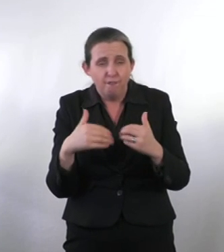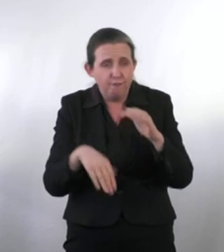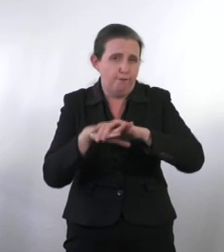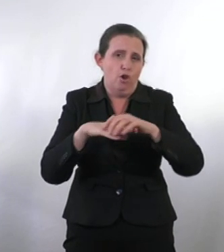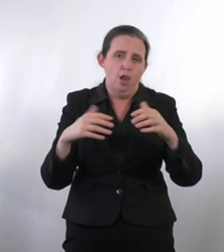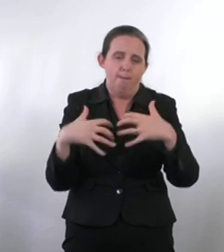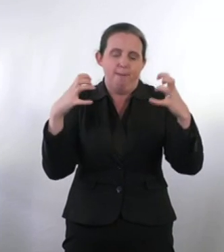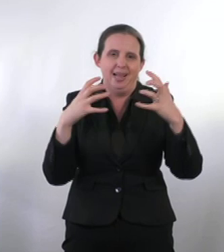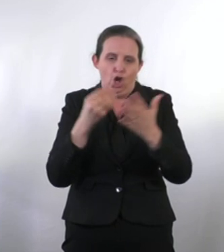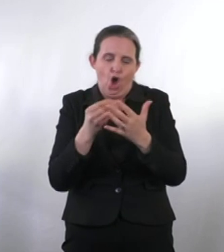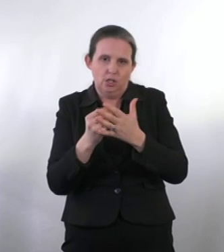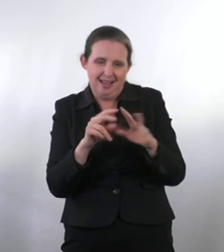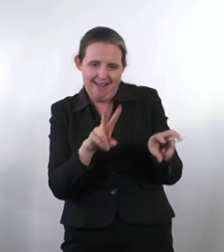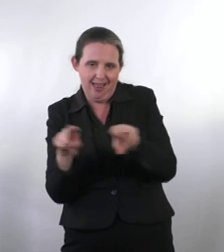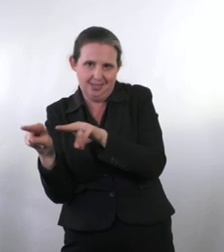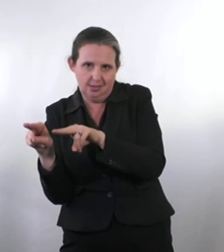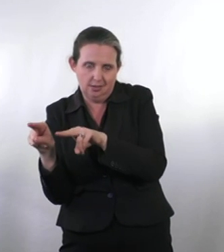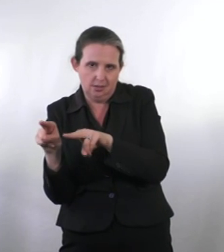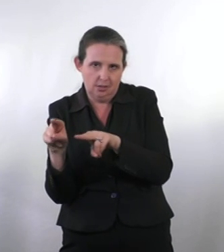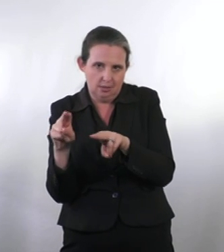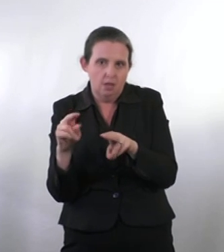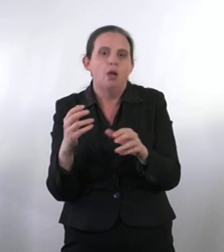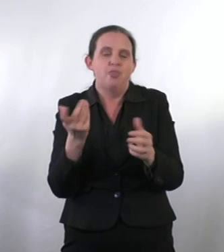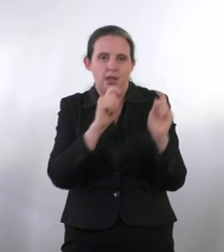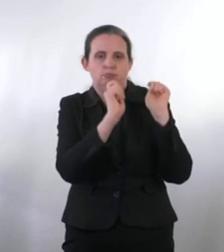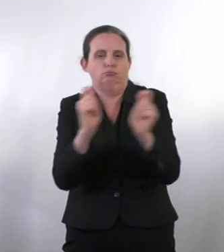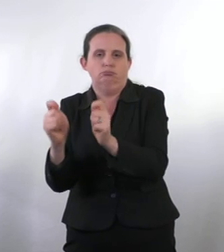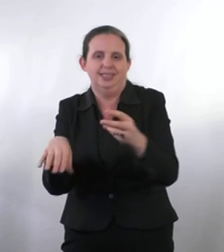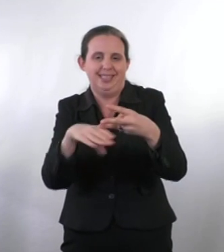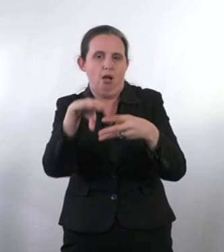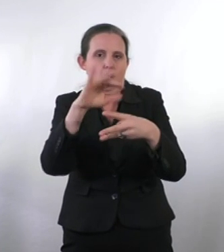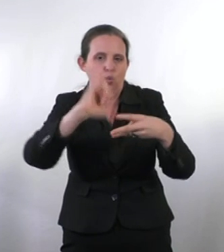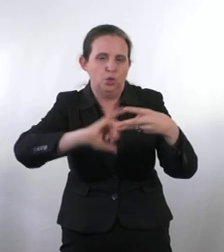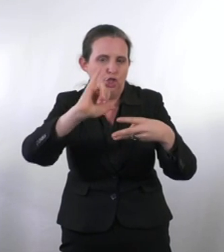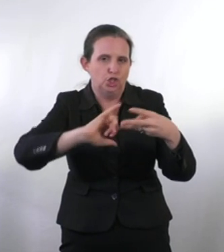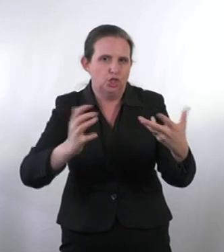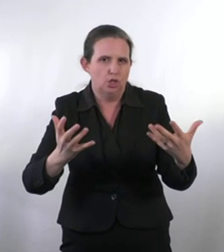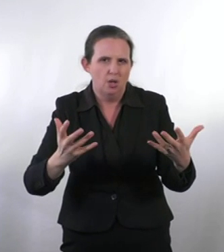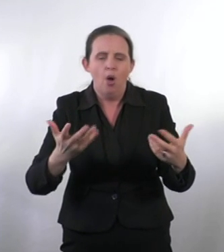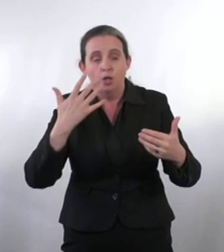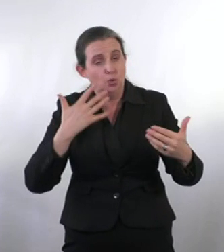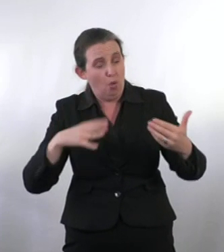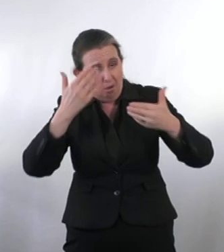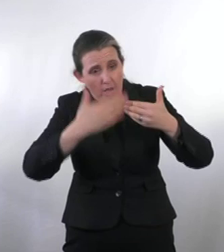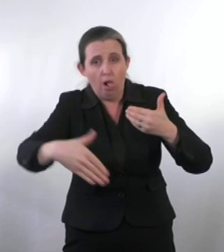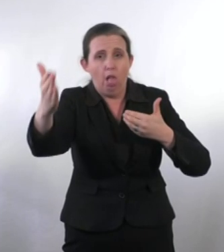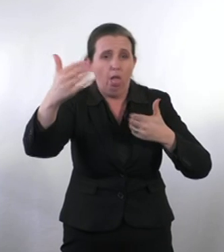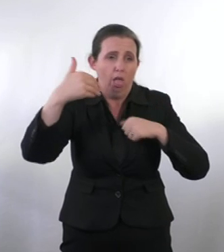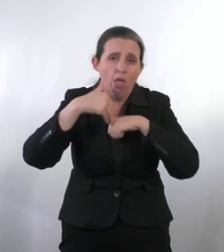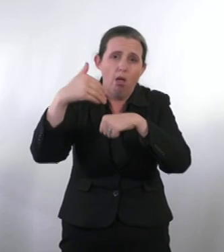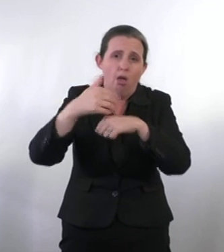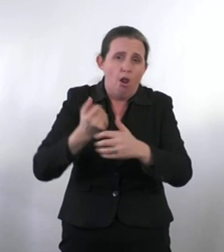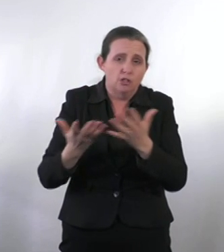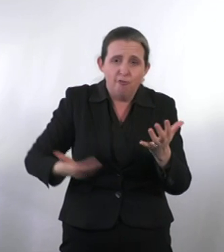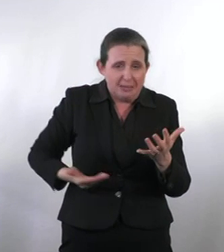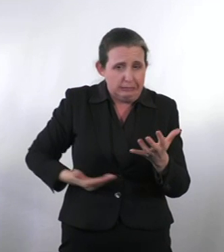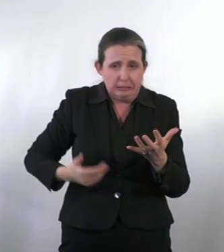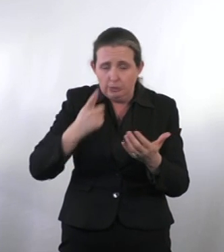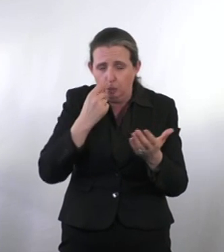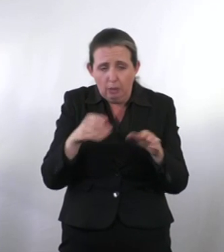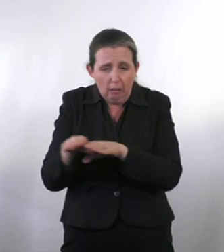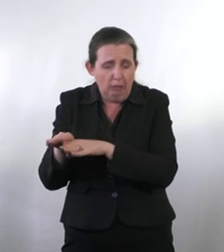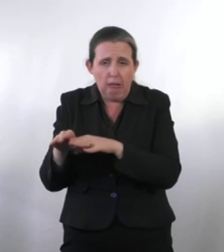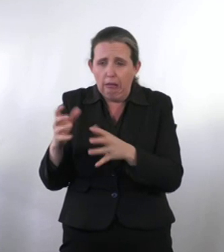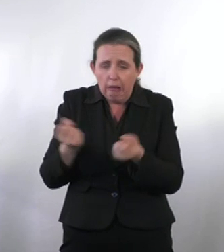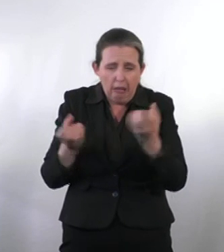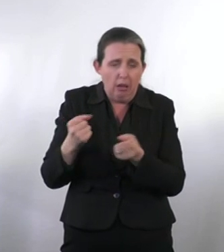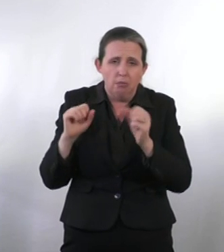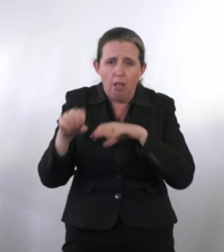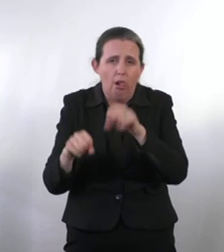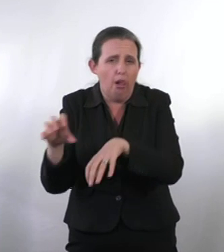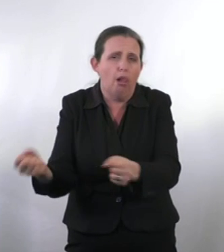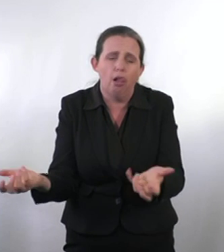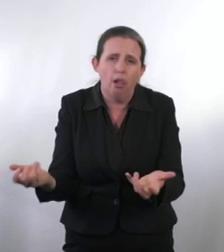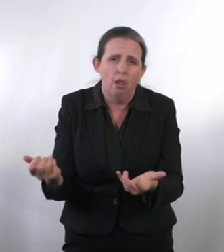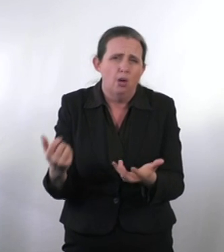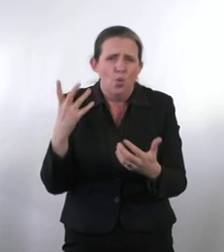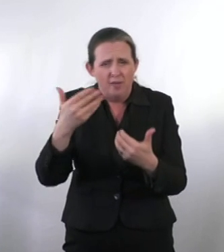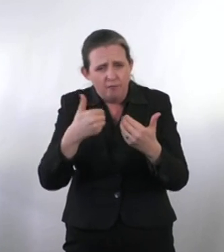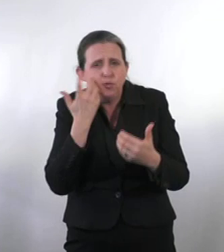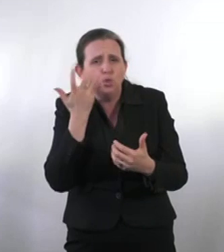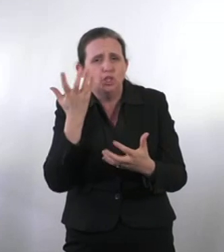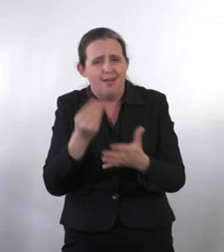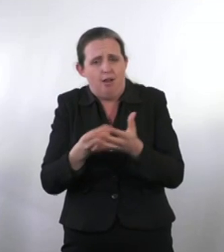and public health before he introduces anything that will lead to years of economic harm that could end up being worse for people’s lives than the virus itself?